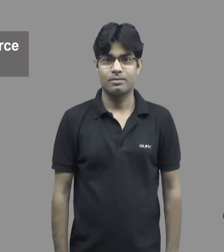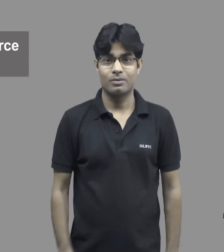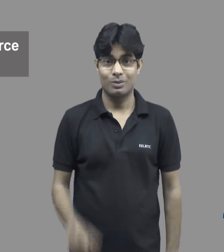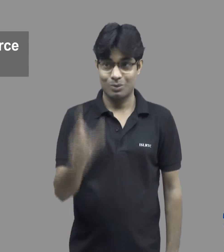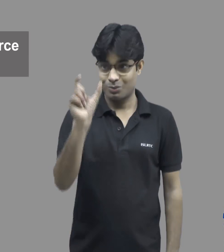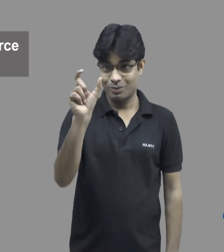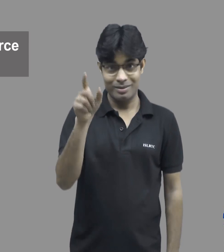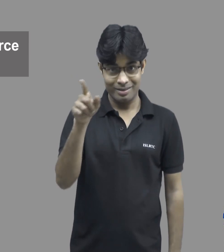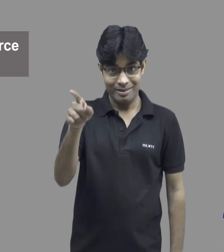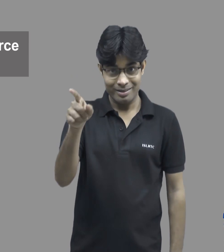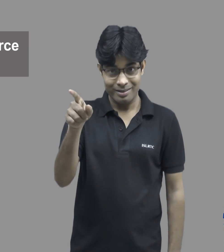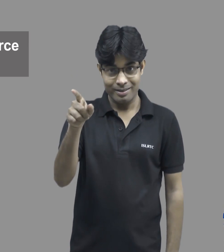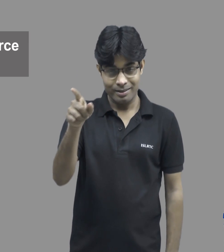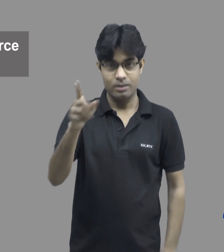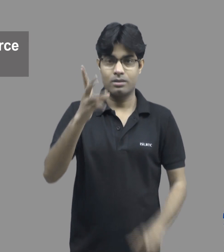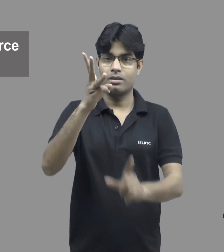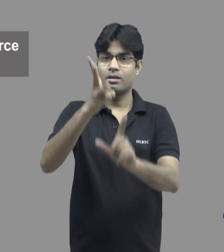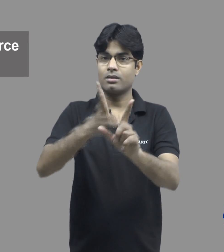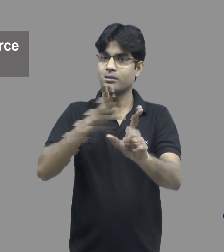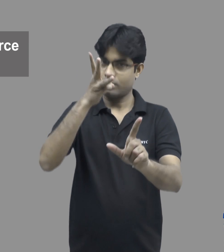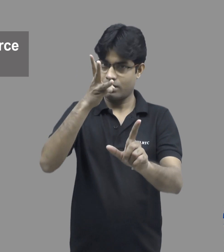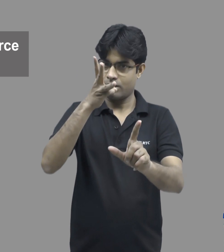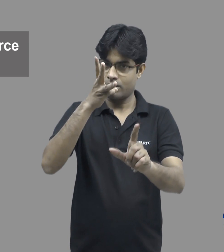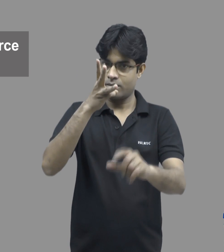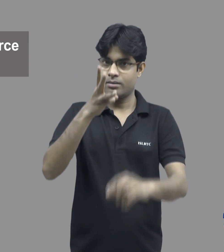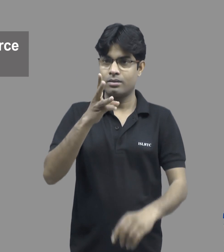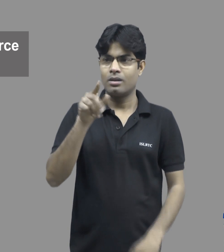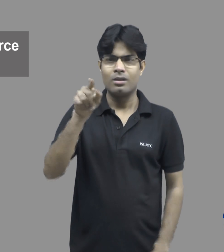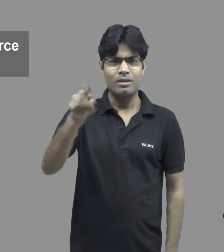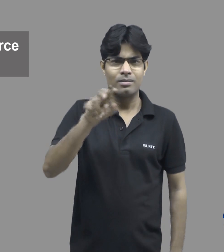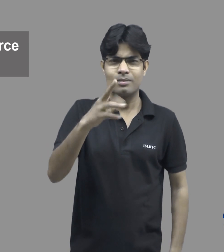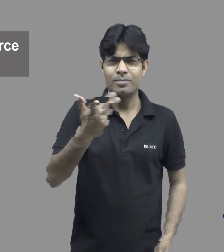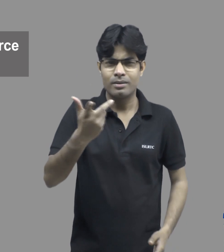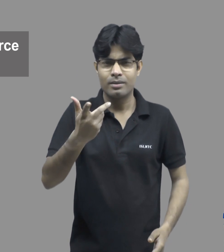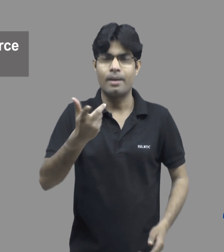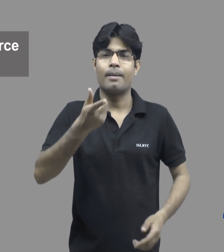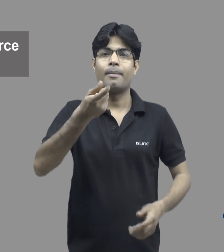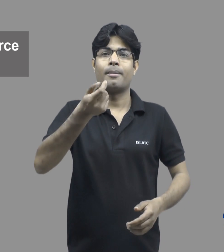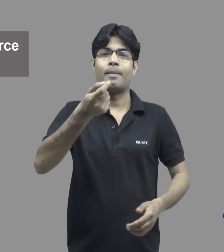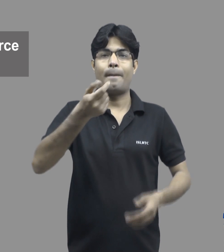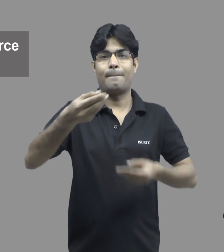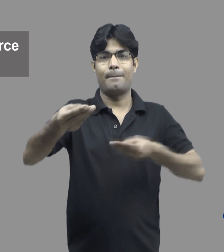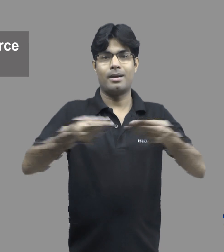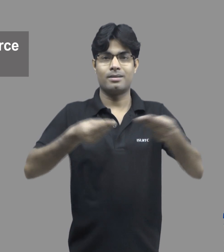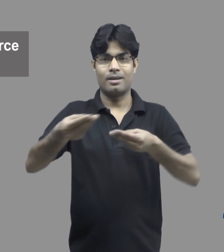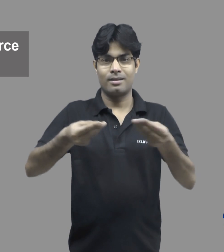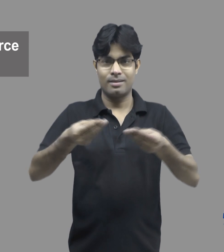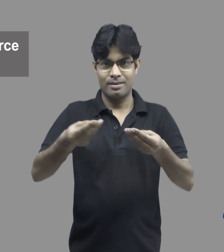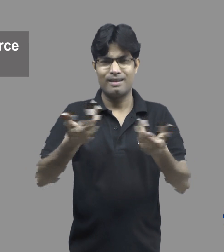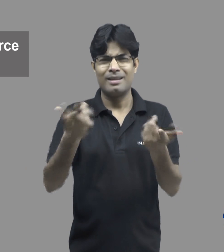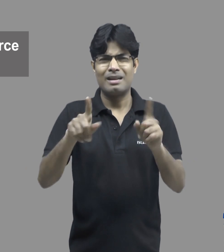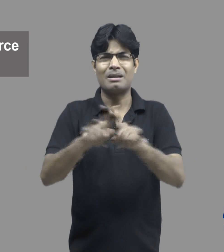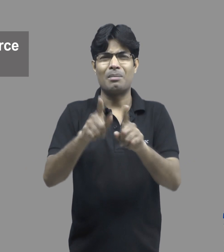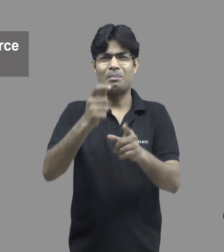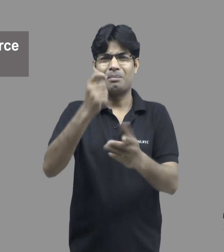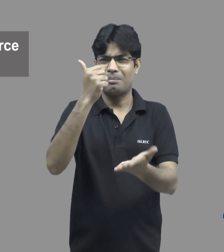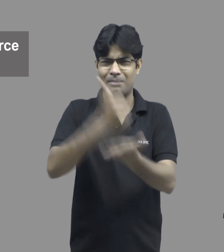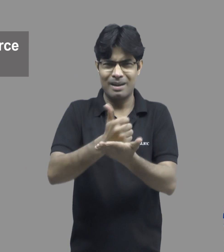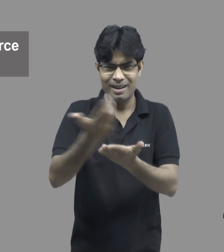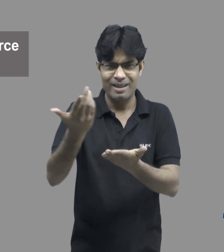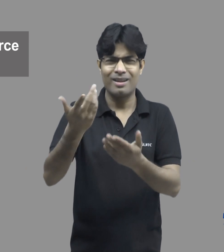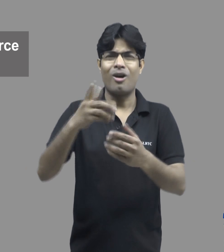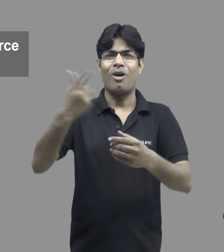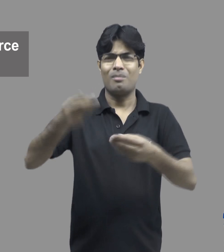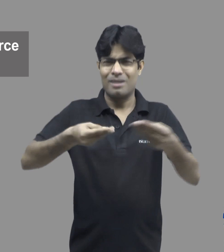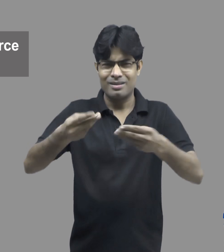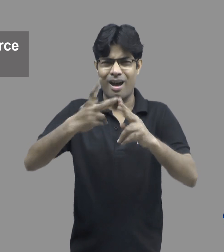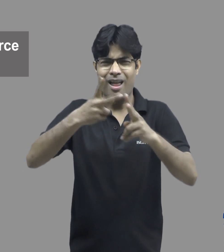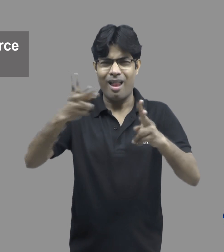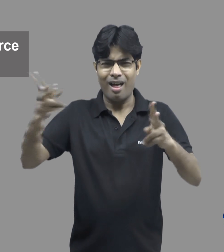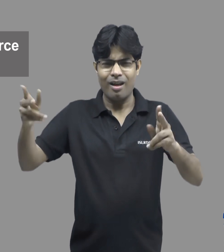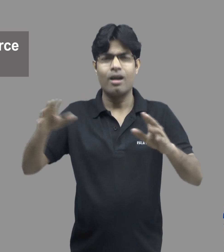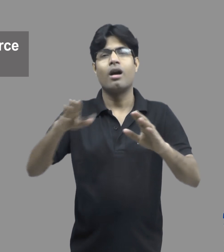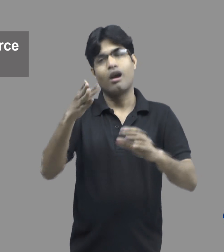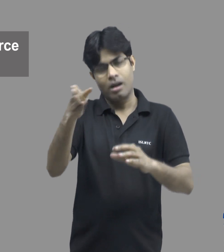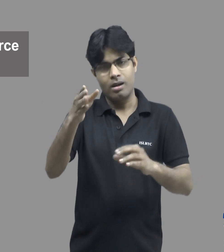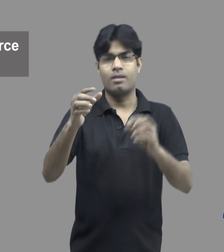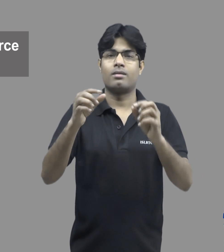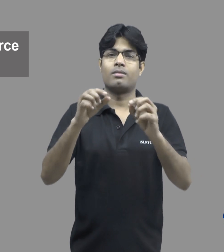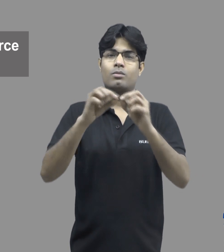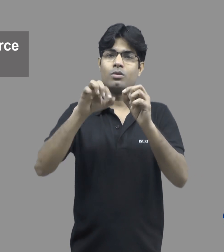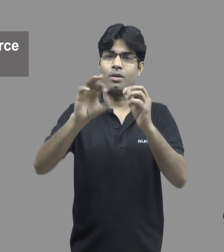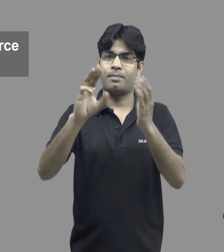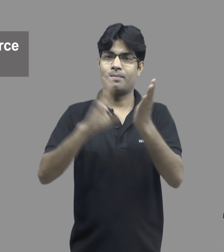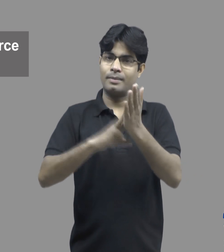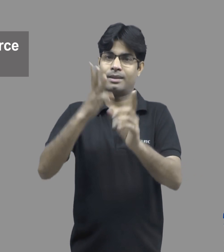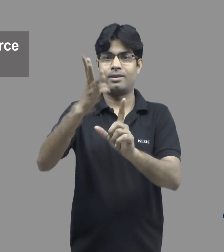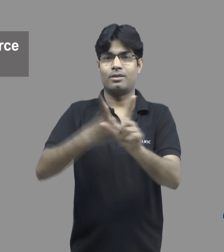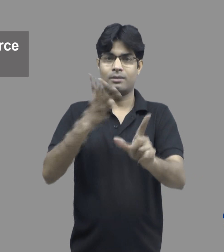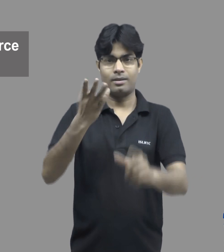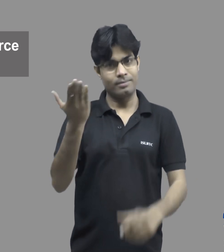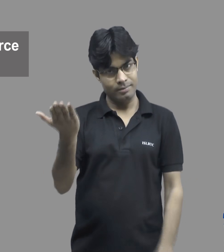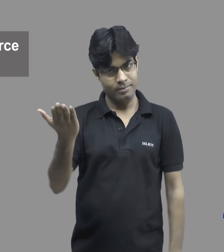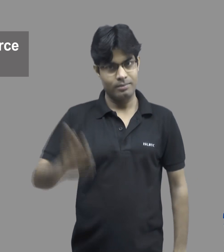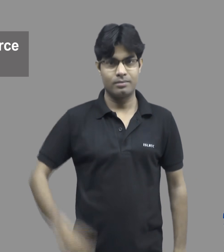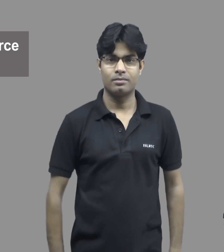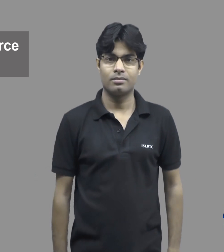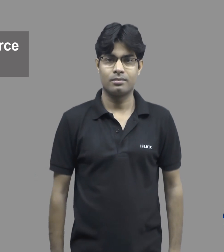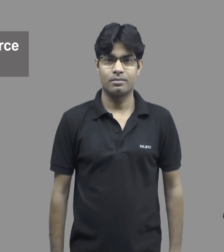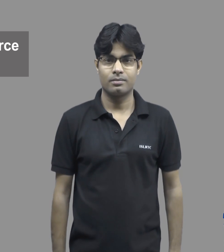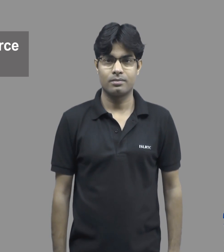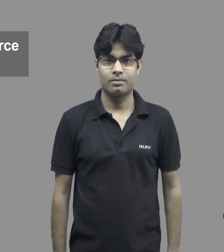B Com